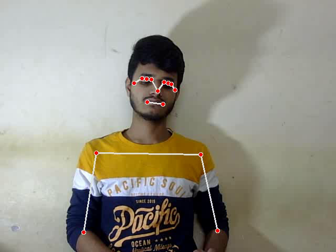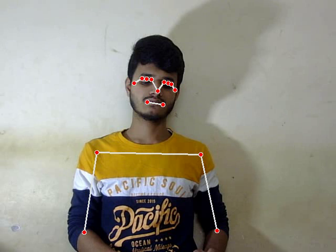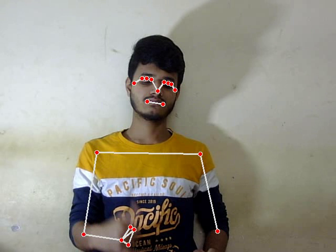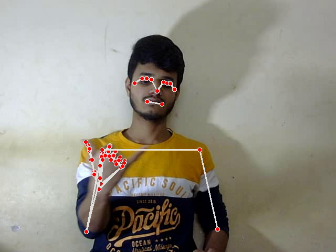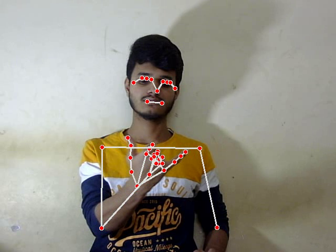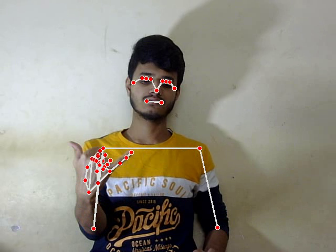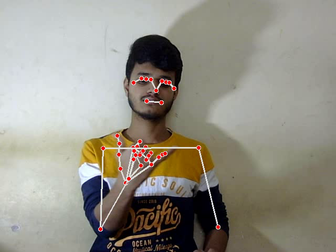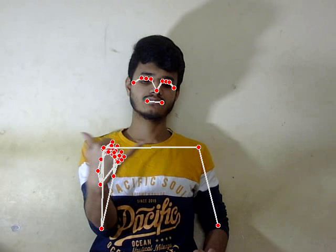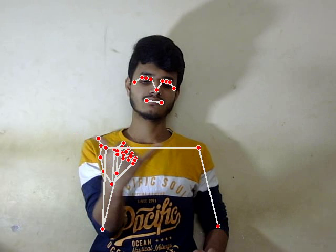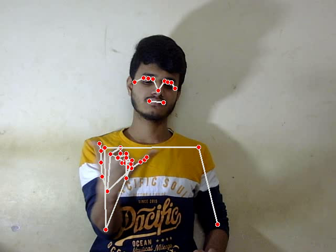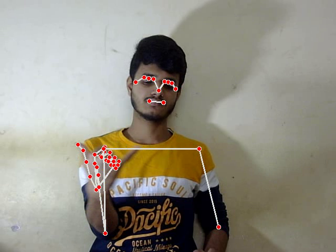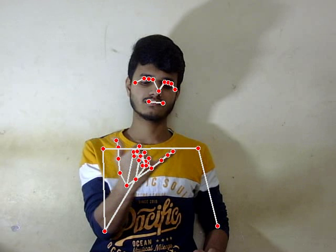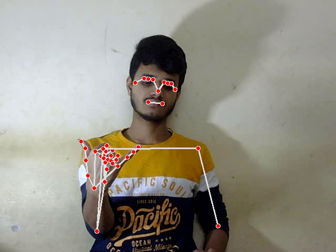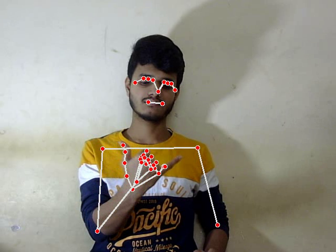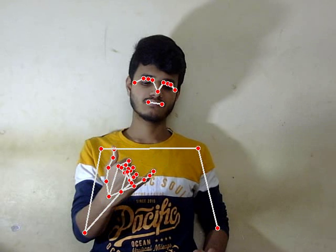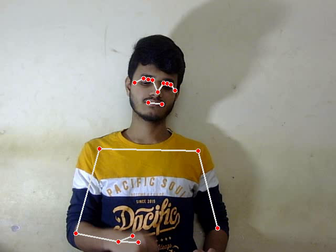same